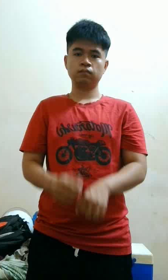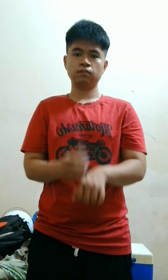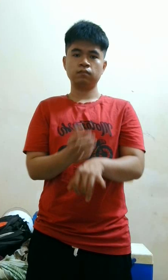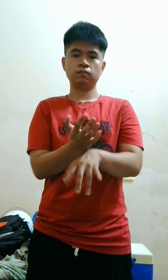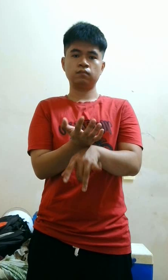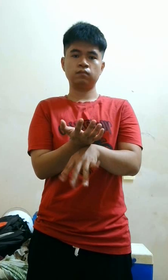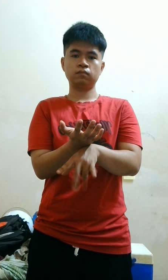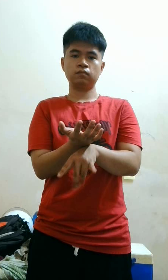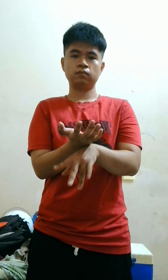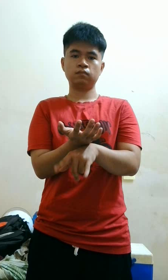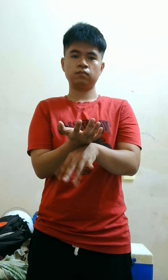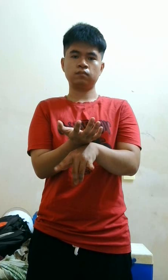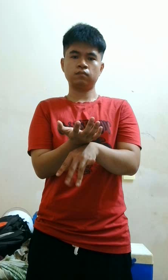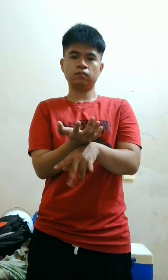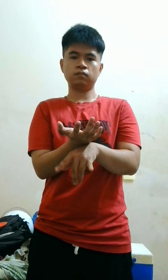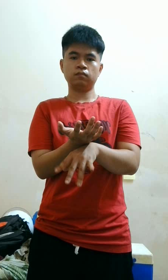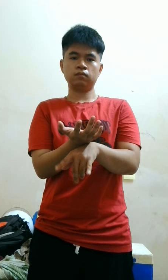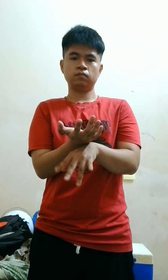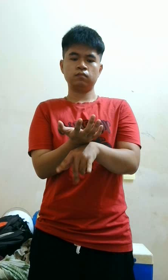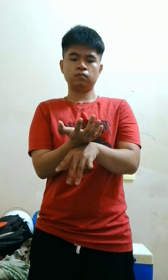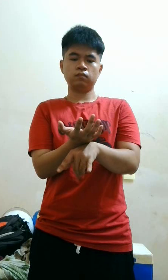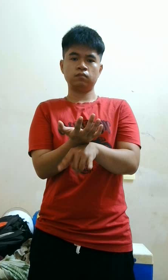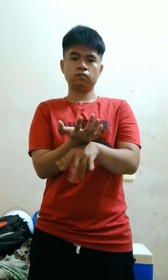ca phe